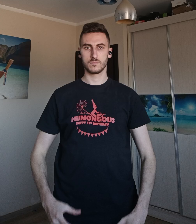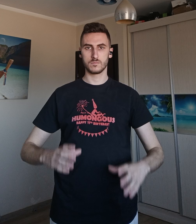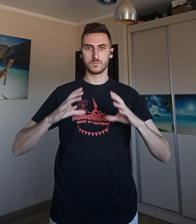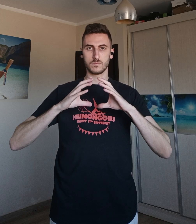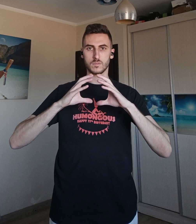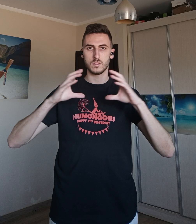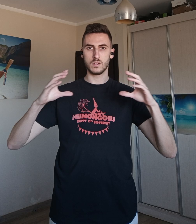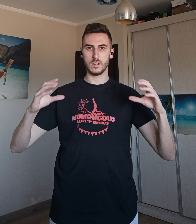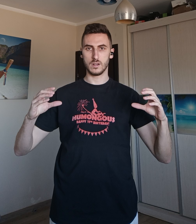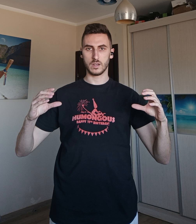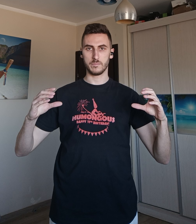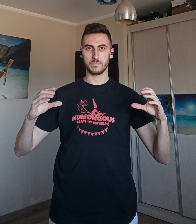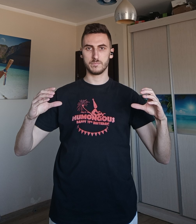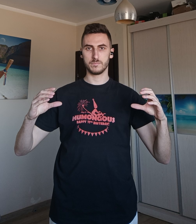לחם